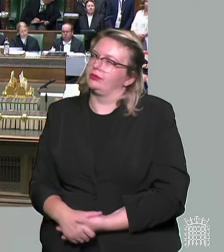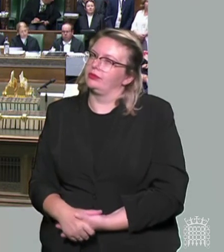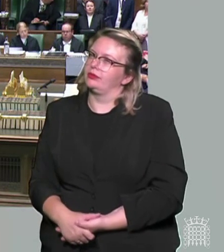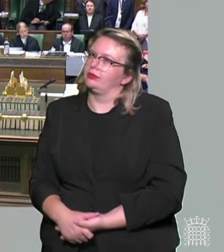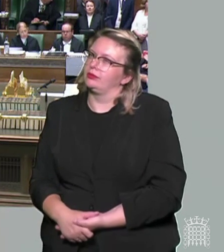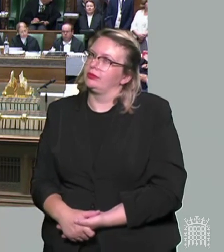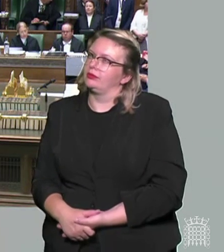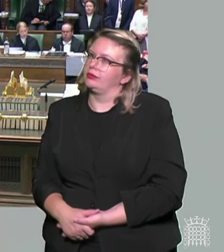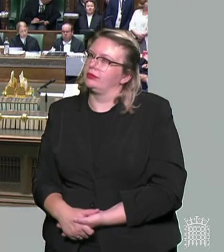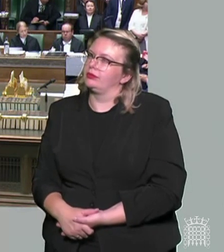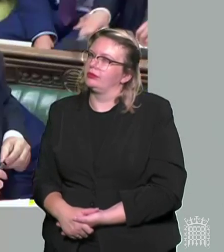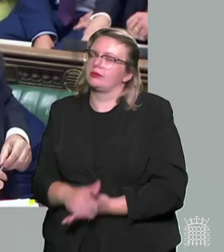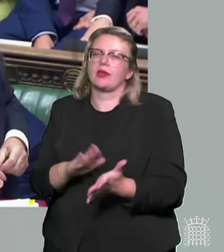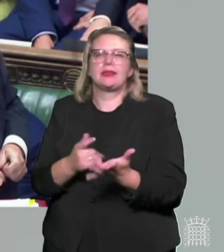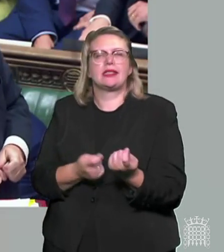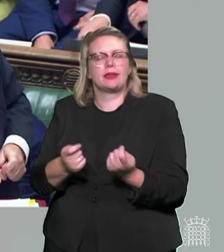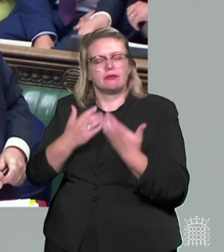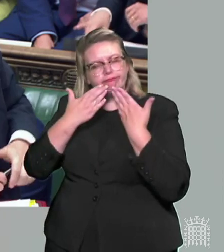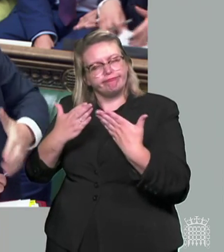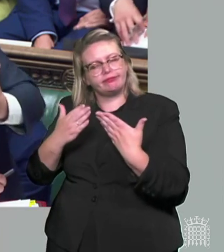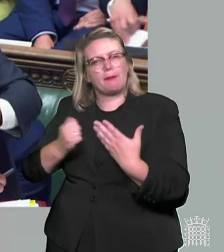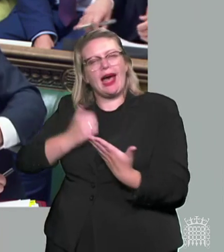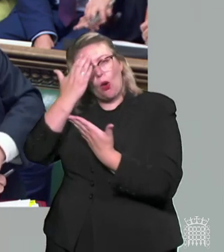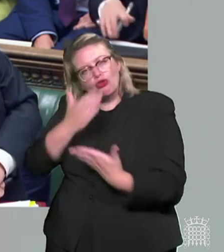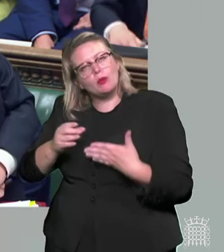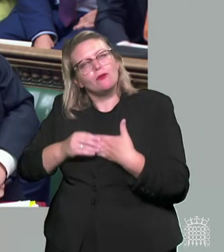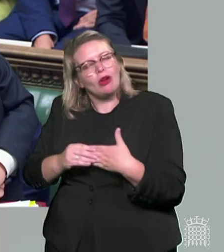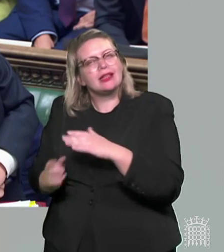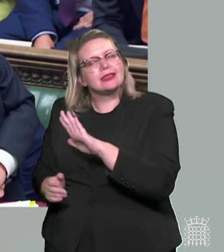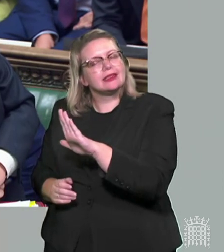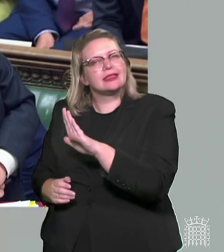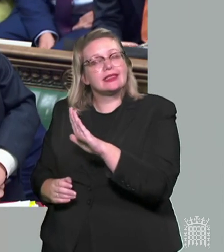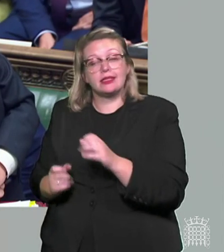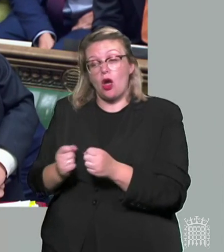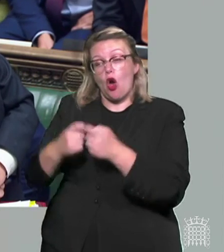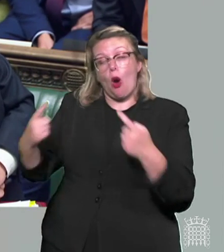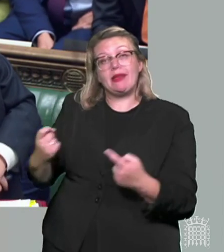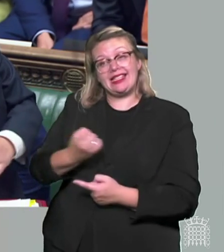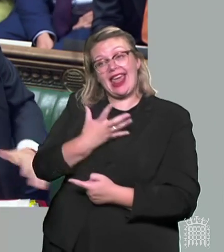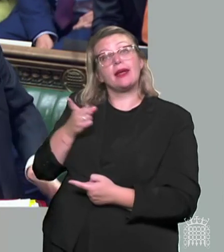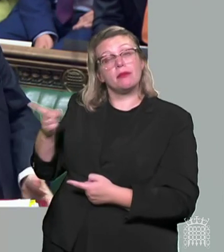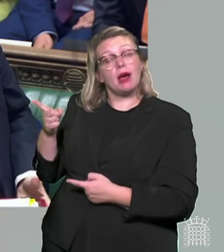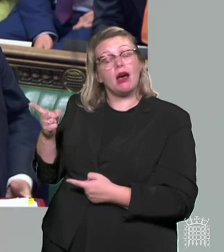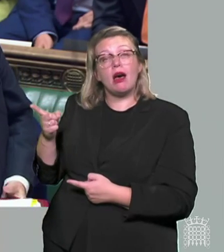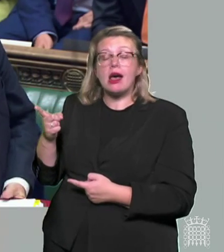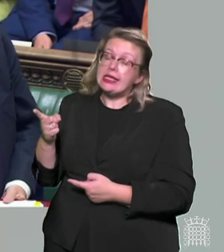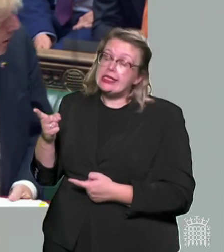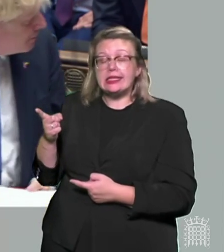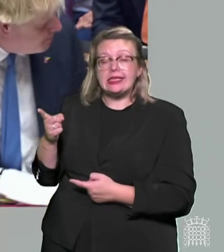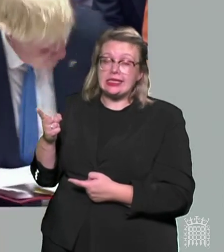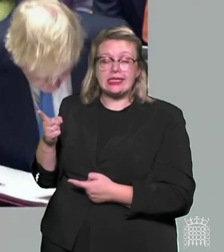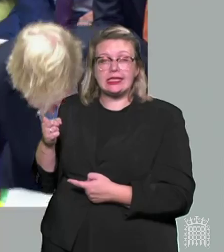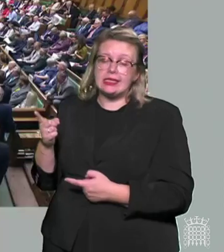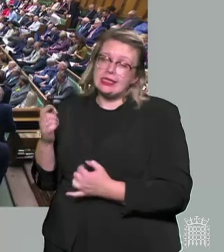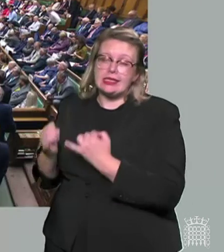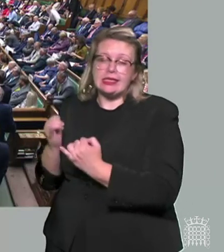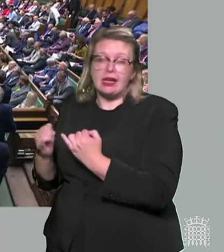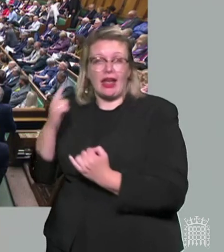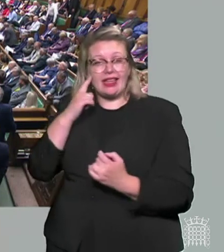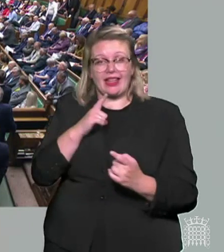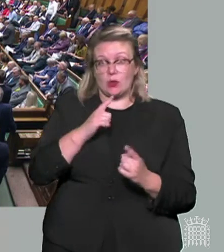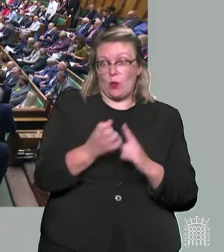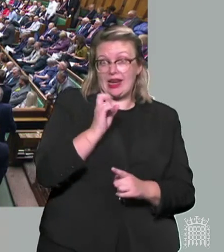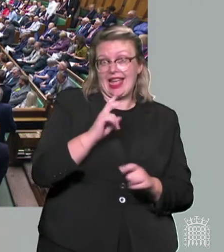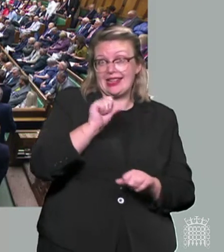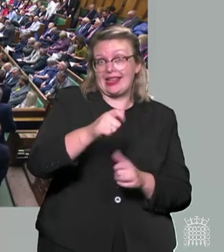I am very grateful to my honourable Friend. There is a fair amount of wood on the Opposition Benches and I think that is why we will prevail at the next general election.